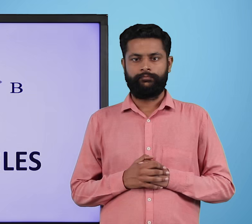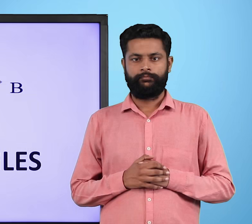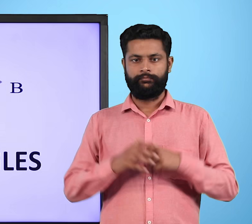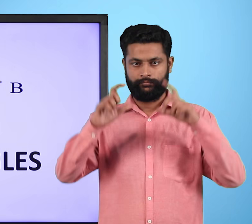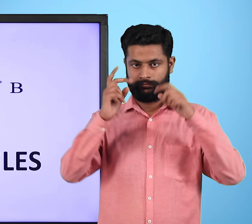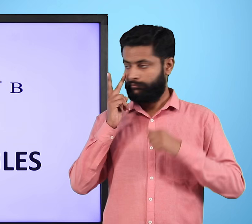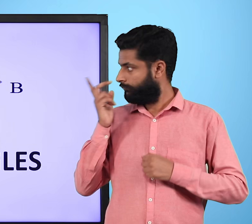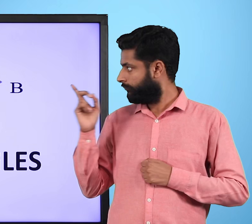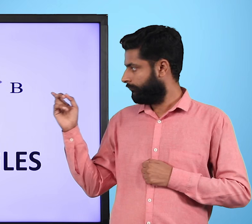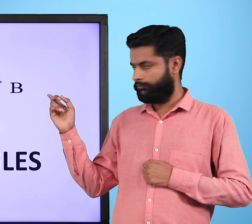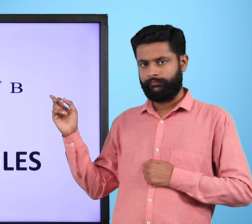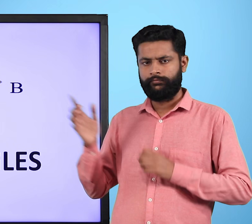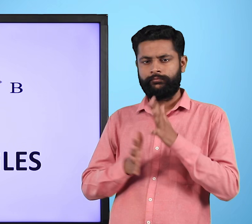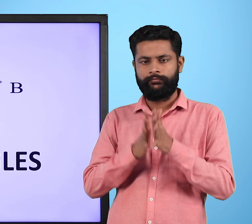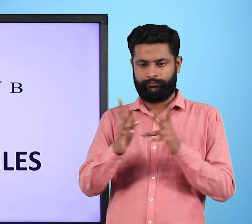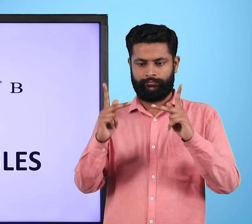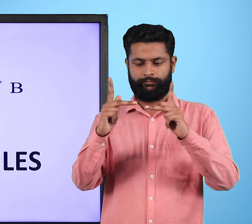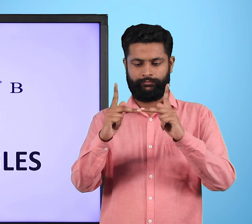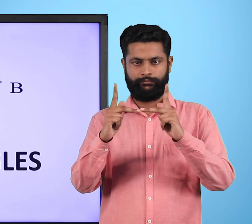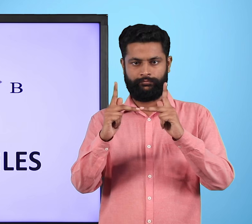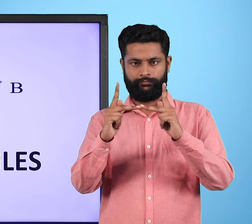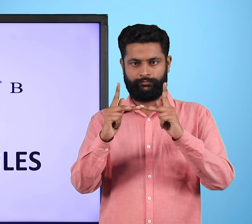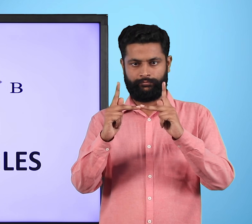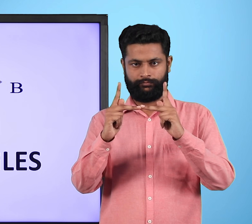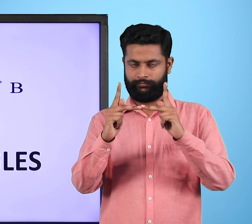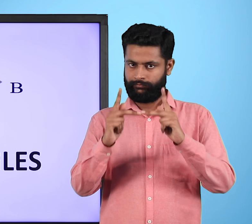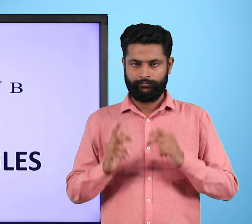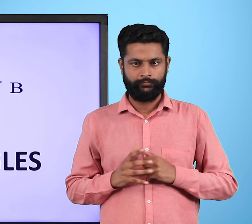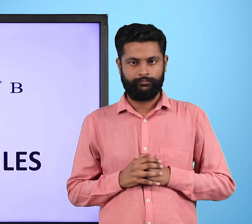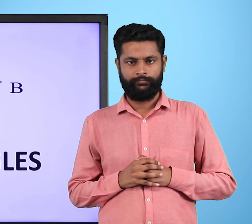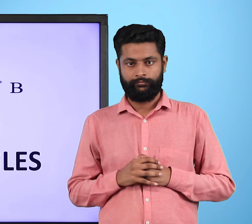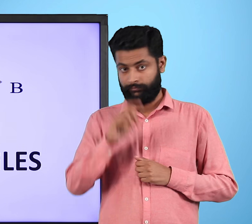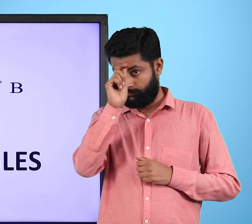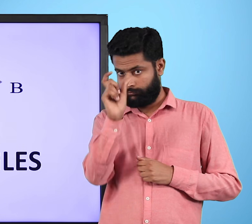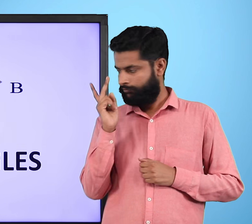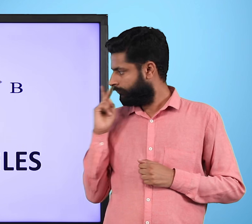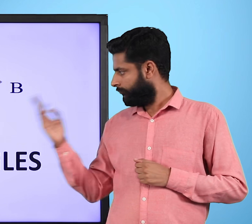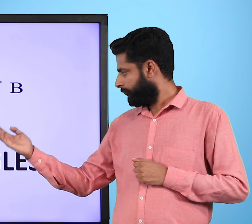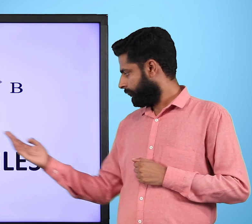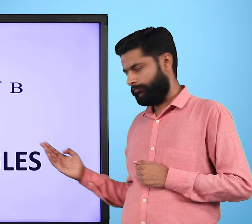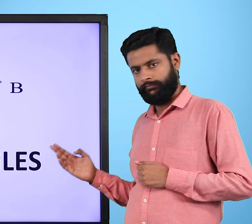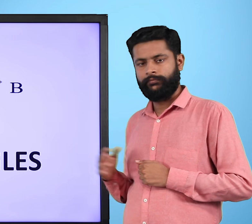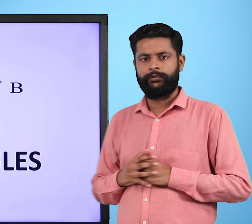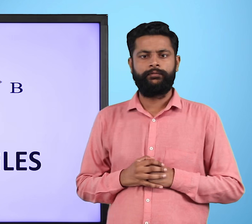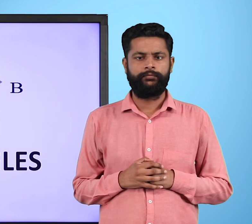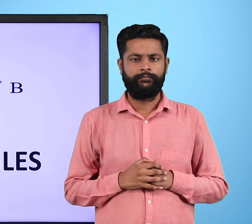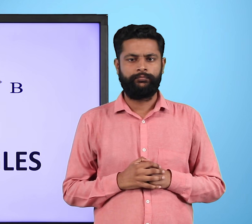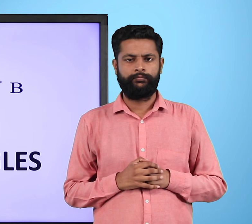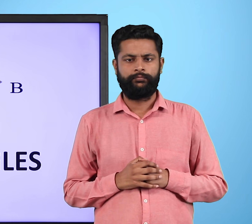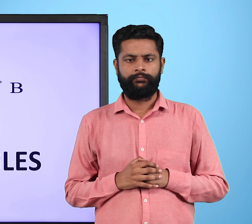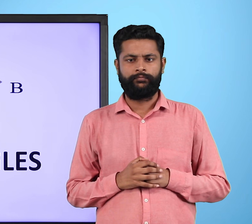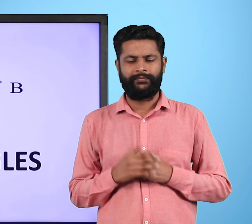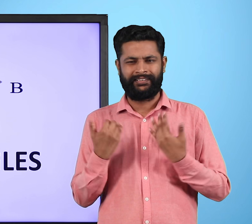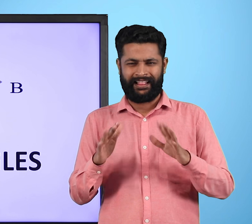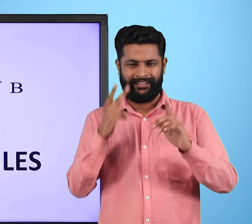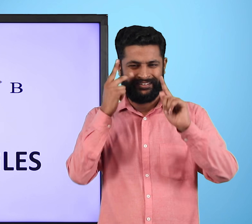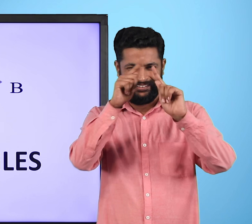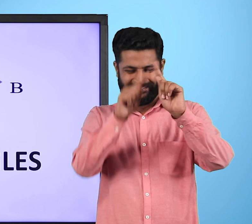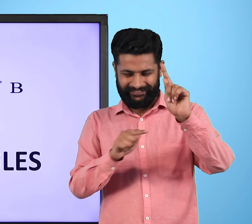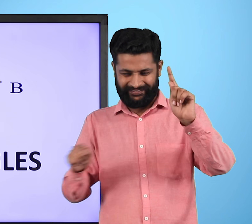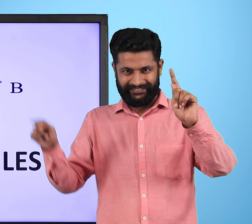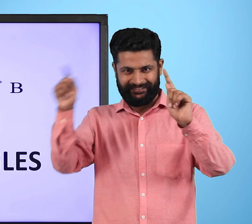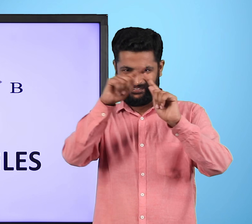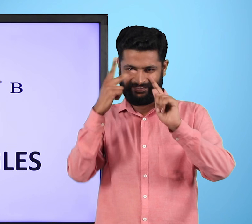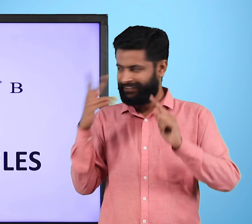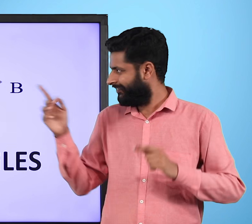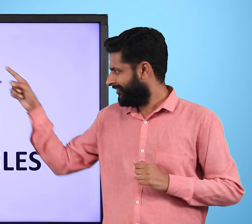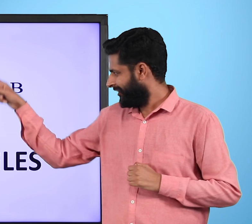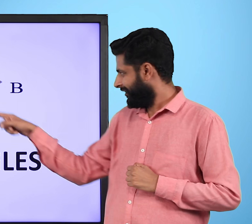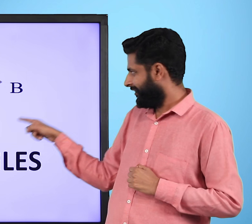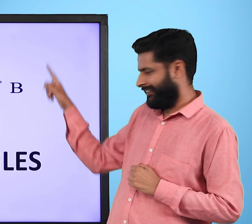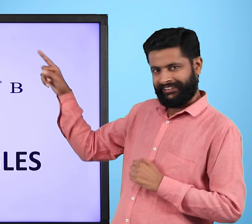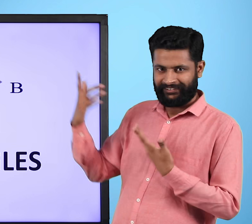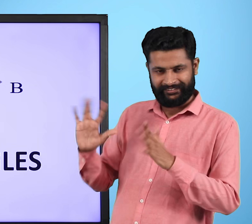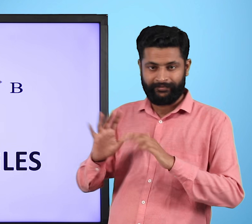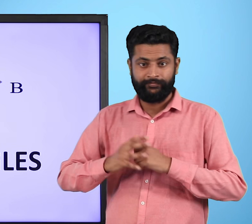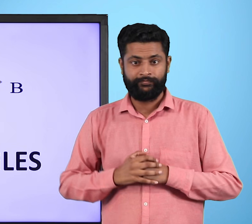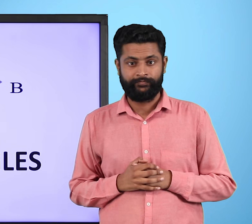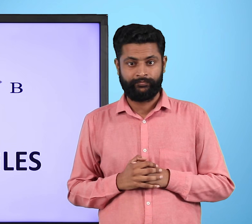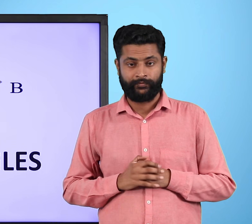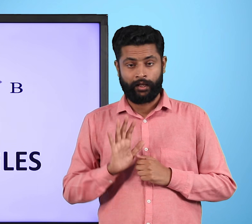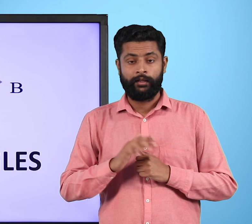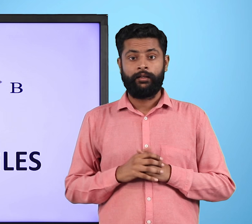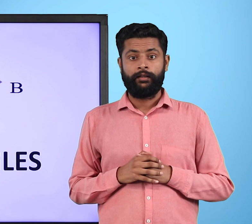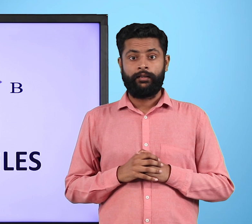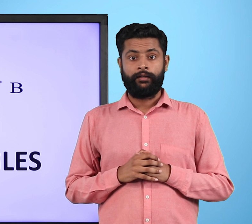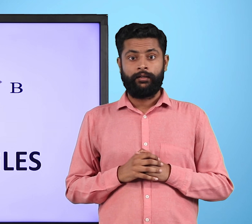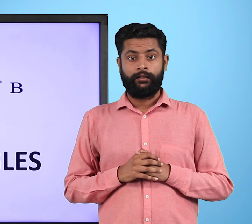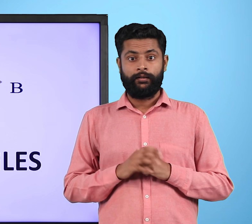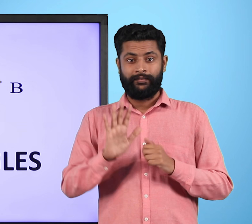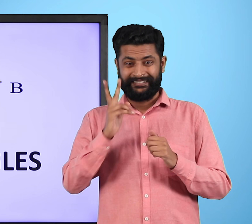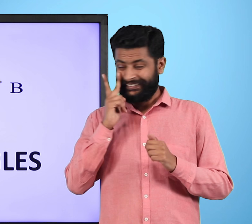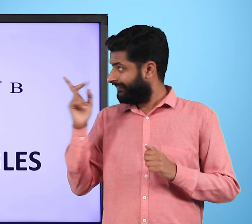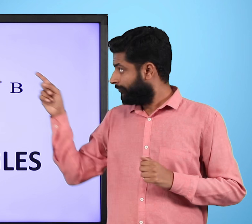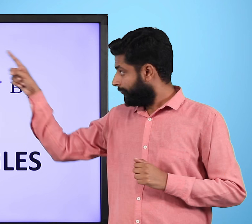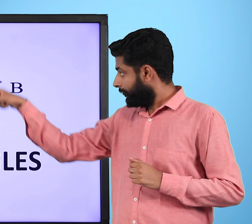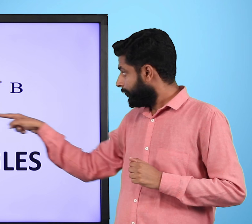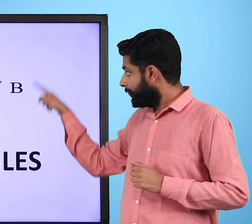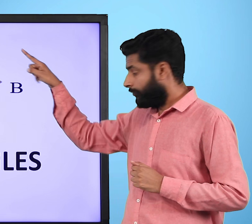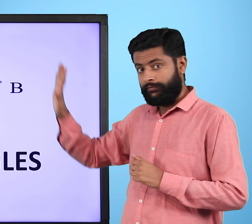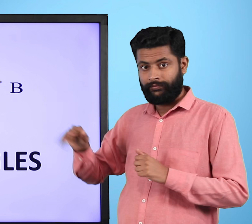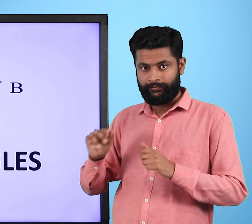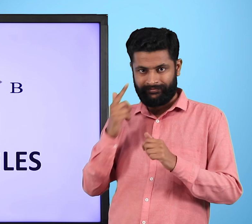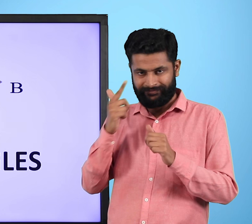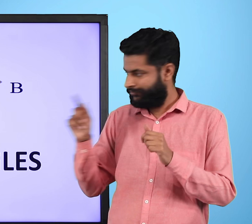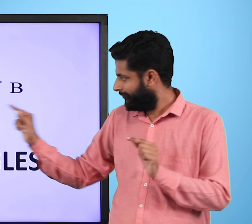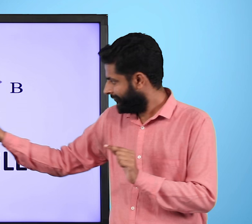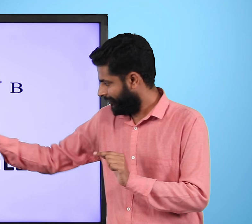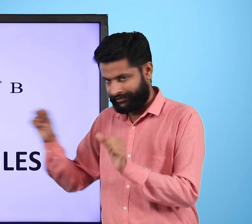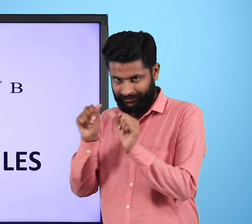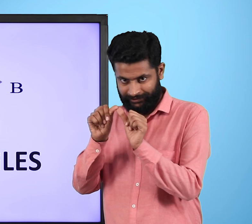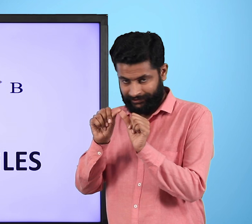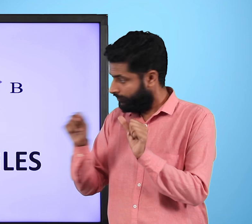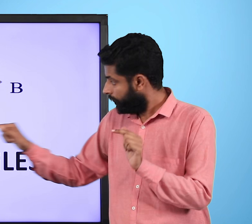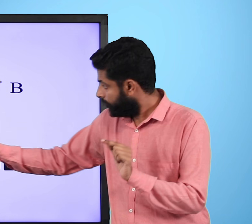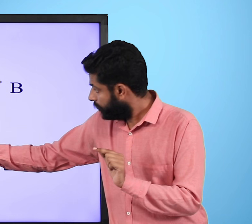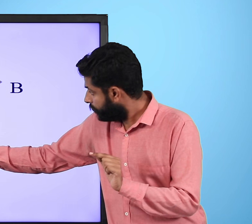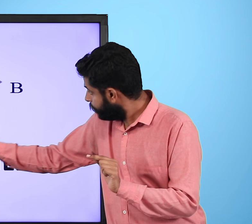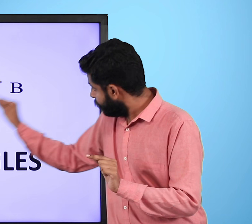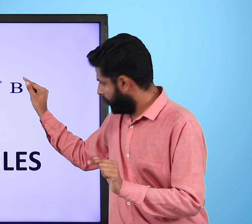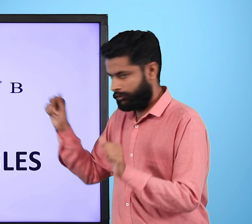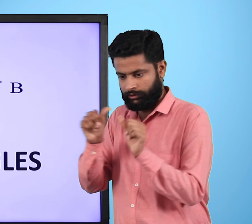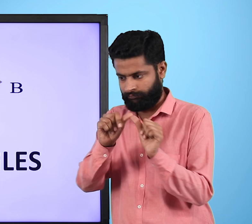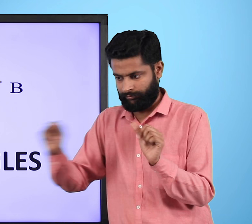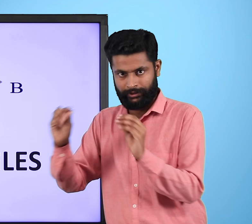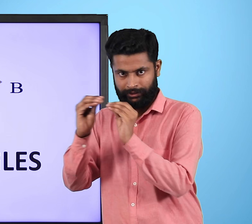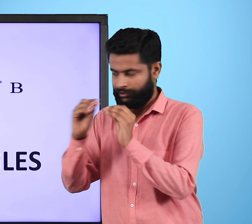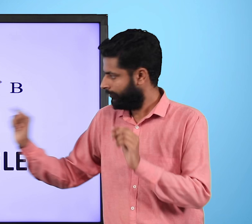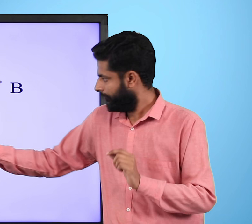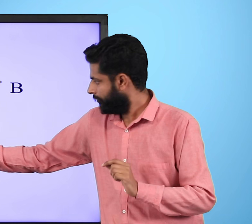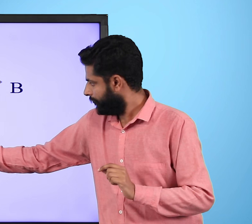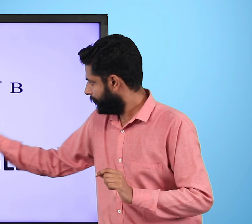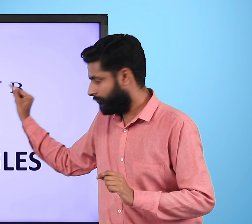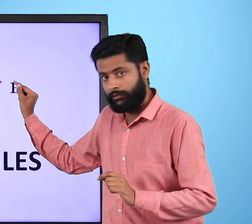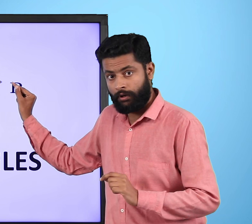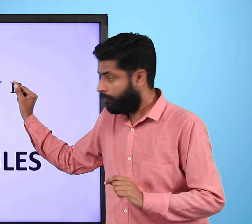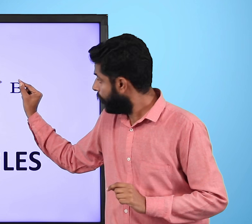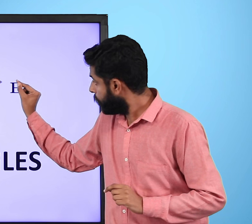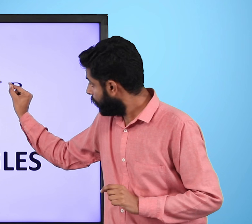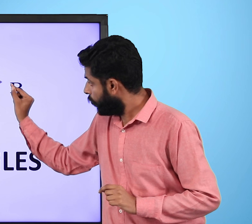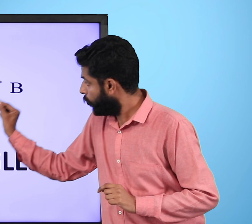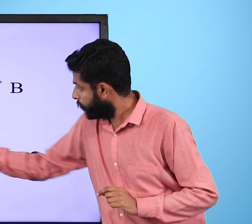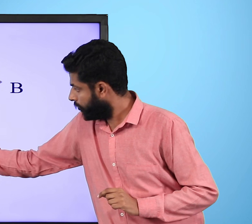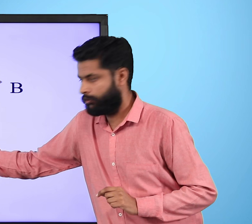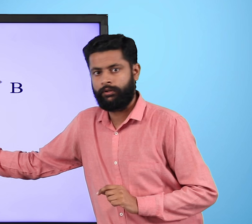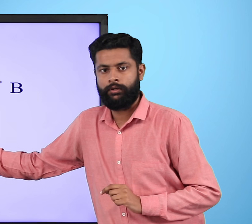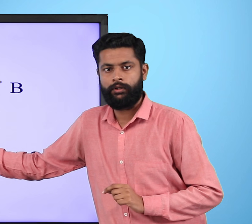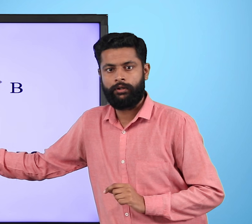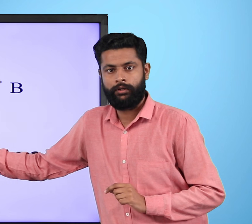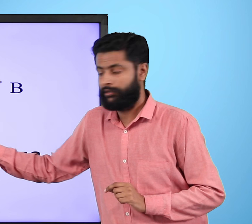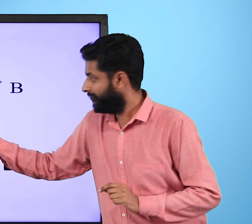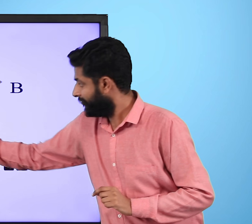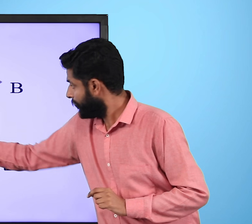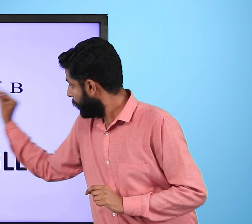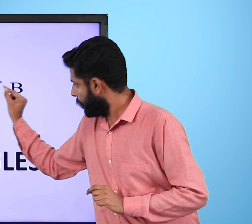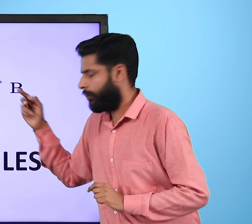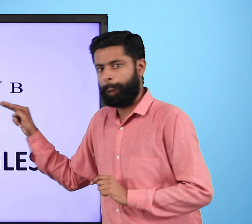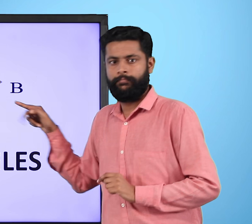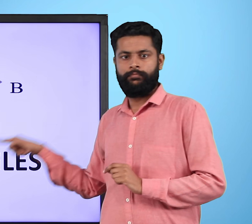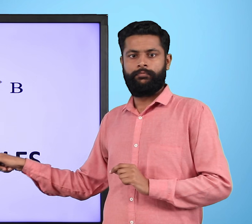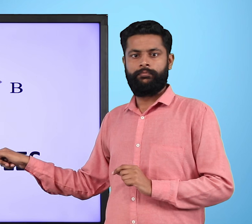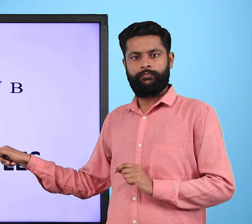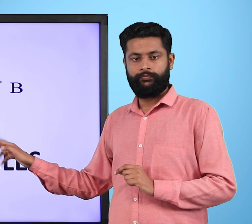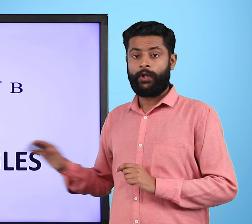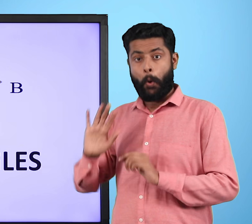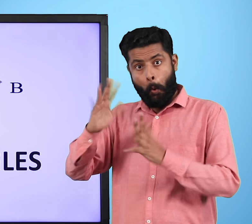Adjacent Angles In any quadrilateral, two angles next to each other are called adjacent angles. For example, in quadrilateral ABCD, ∠ A is adjacent to ∠B & ∠D